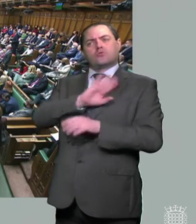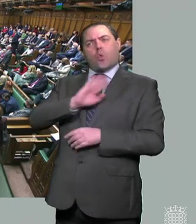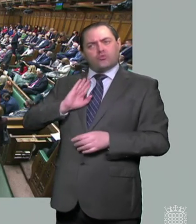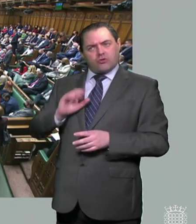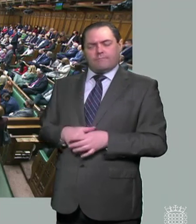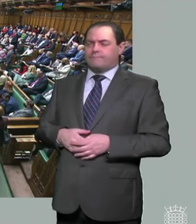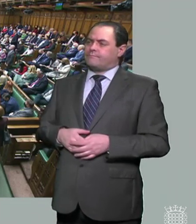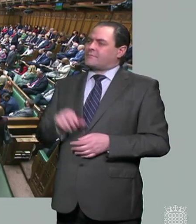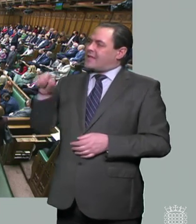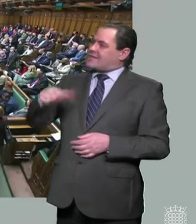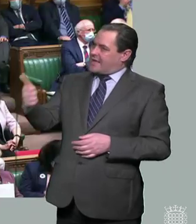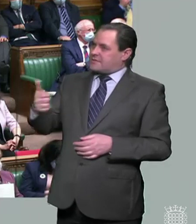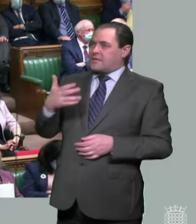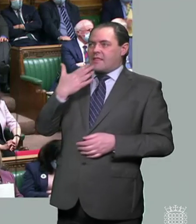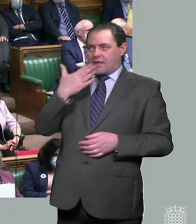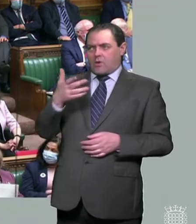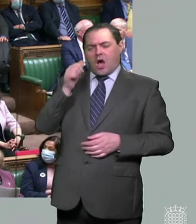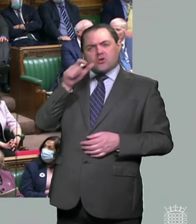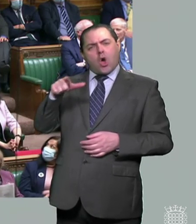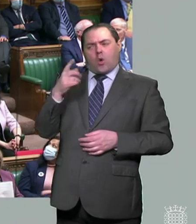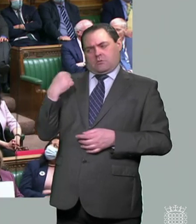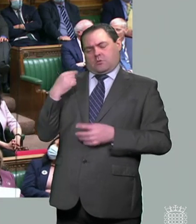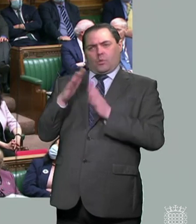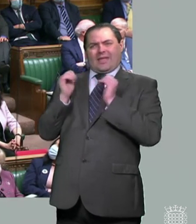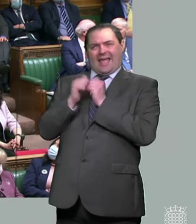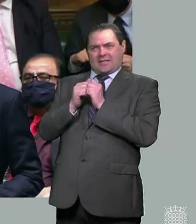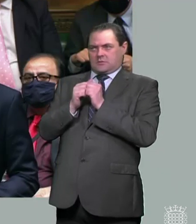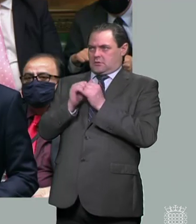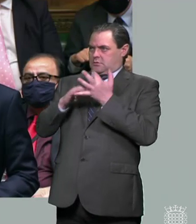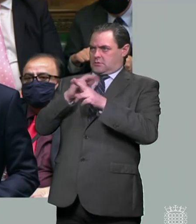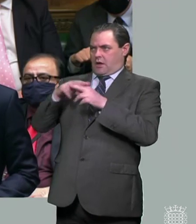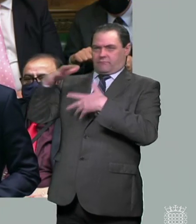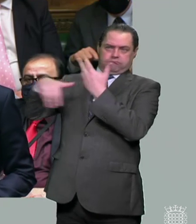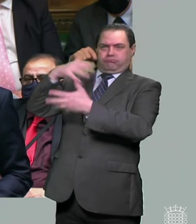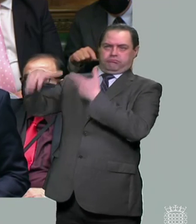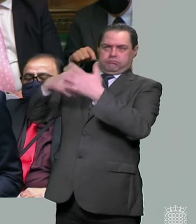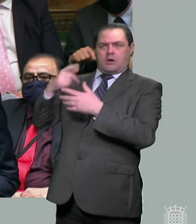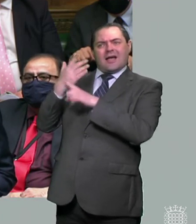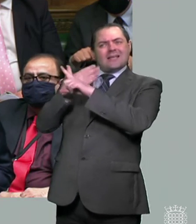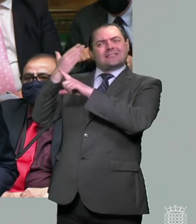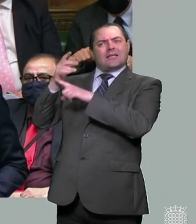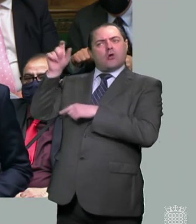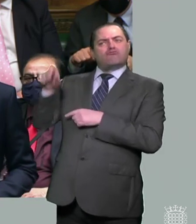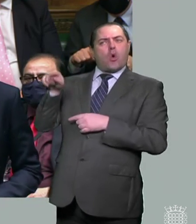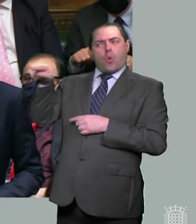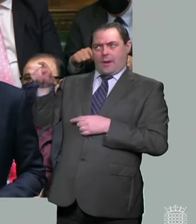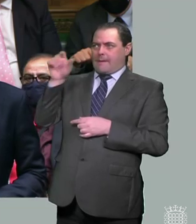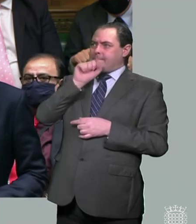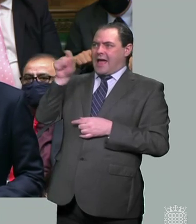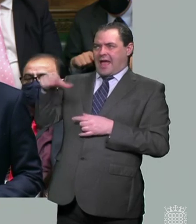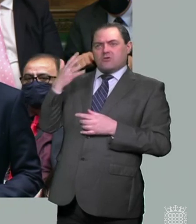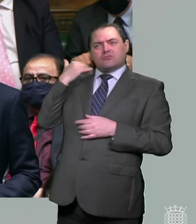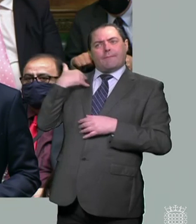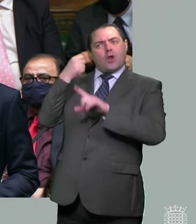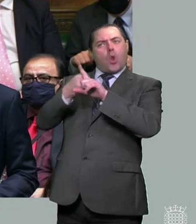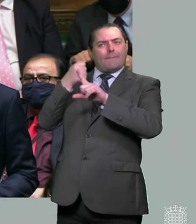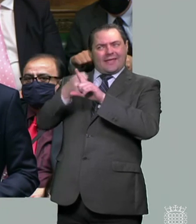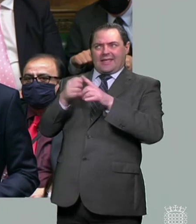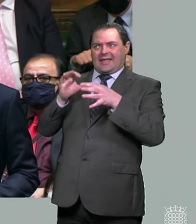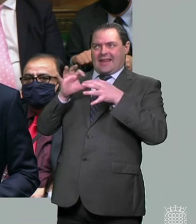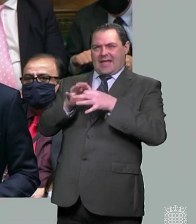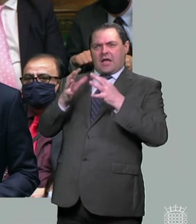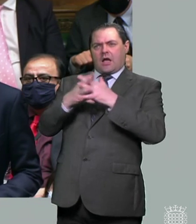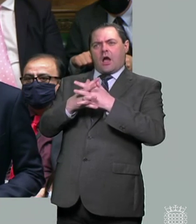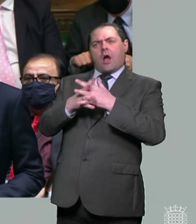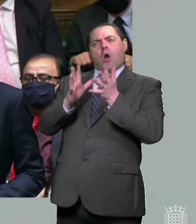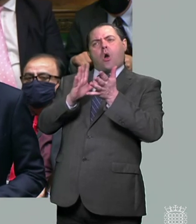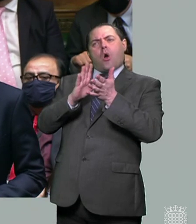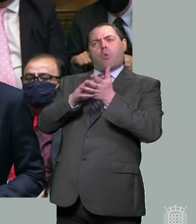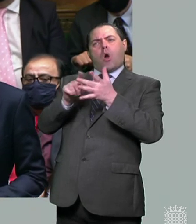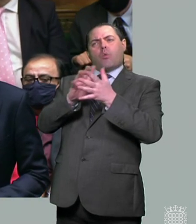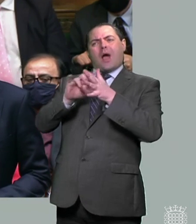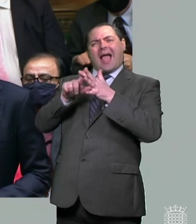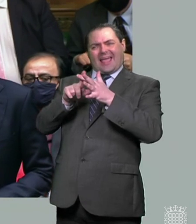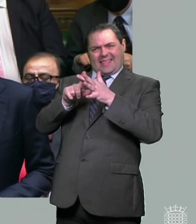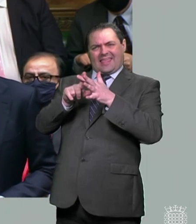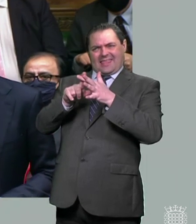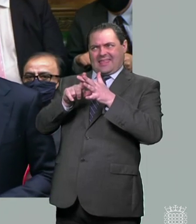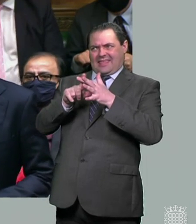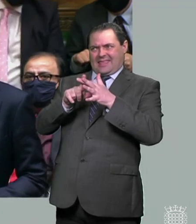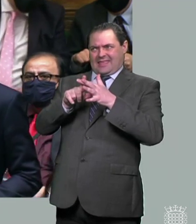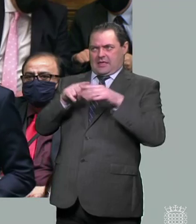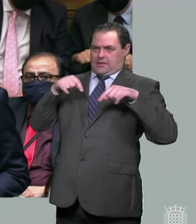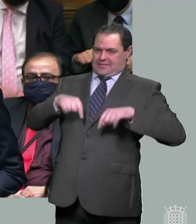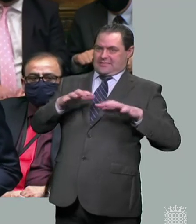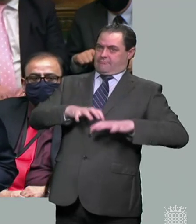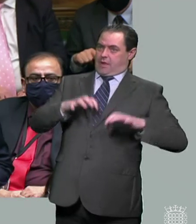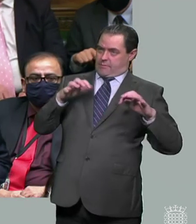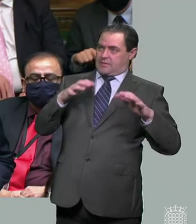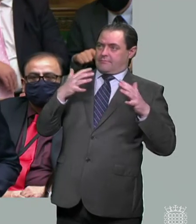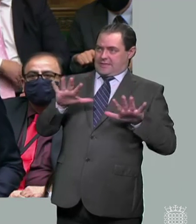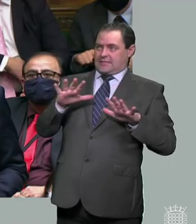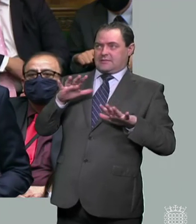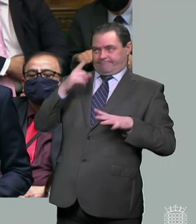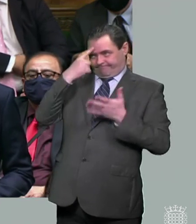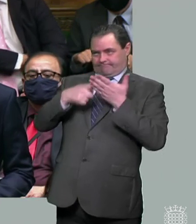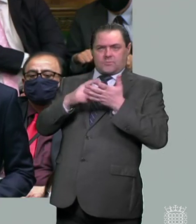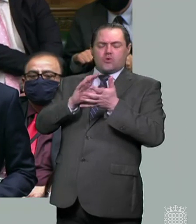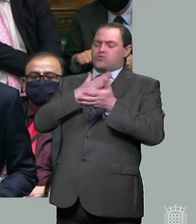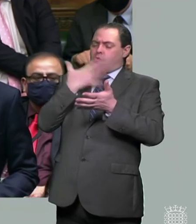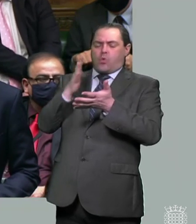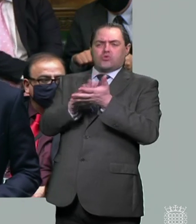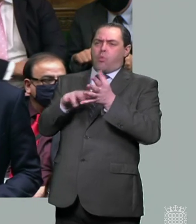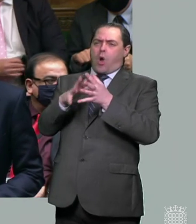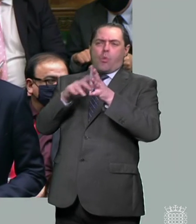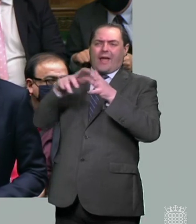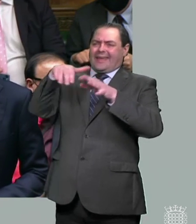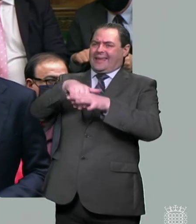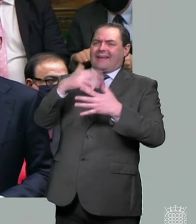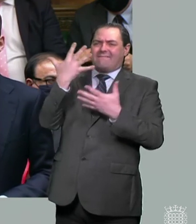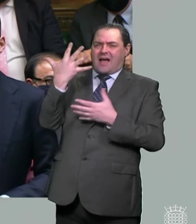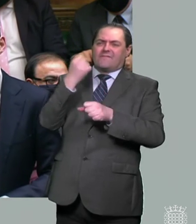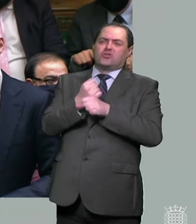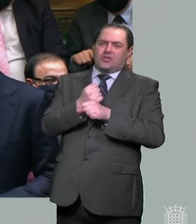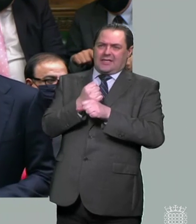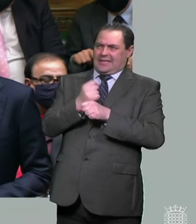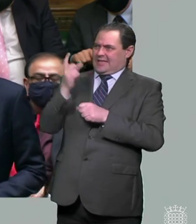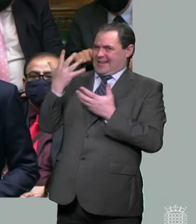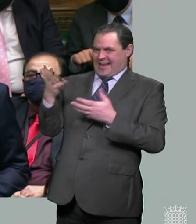In the panicked Downing Street staffing reshuffle at the weekend, the Prime Minister appointed to a senior role a man who recently lobbied the Government on behalf of Huawei Technologies, a hostile state vendor that this House legislated to exclude entirely from this country’s 5G networks.